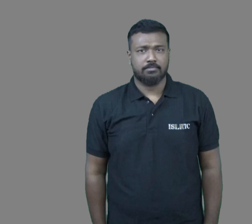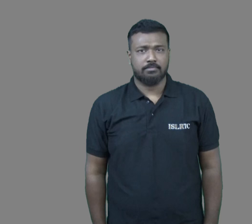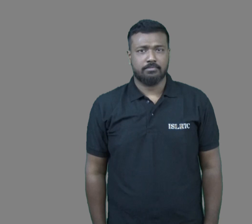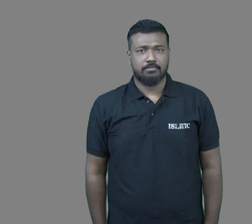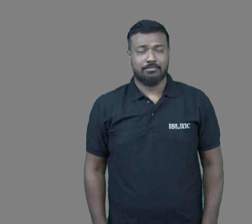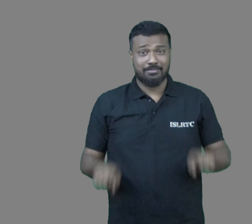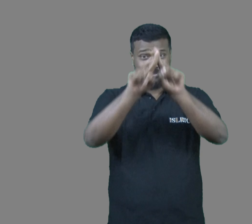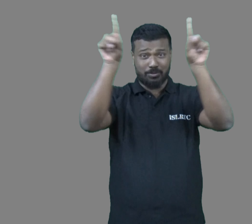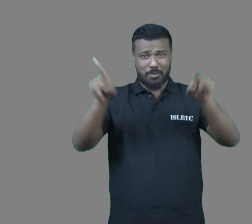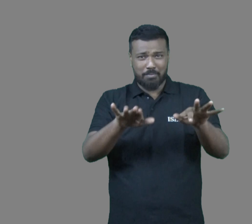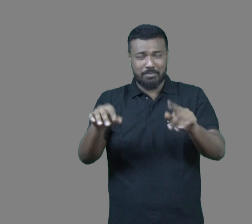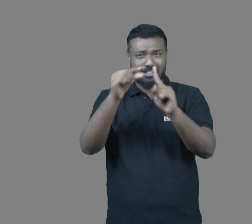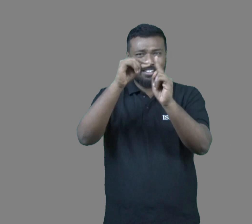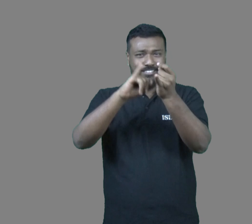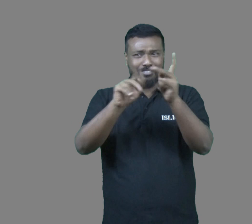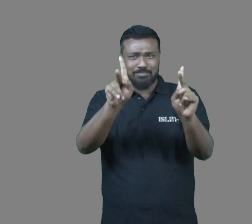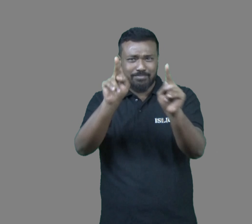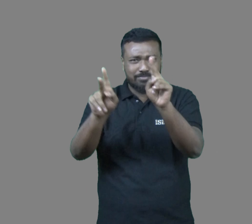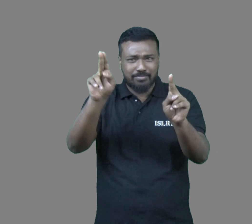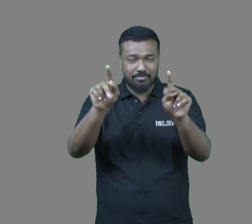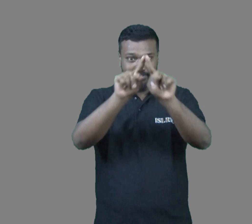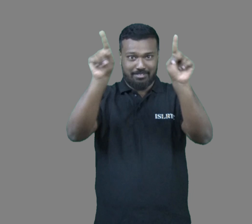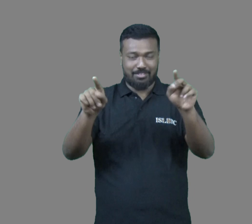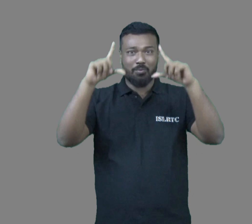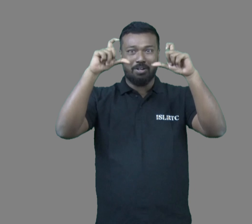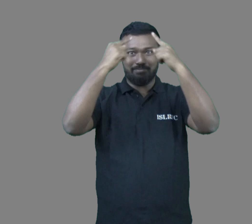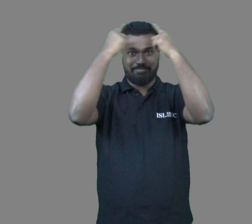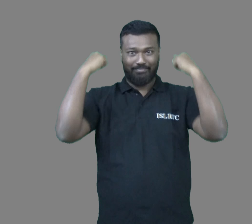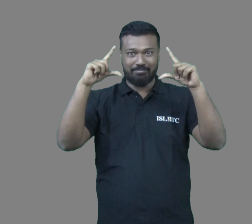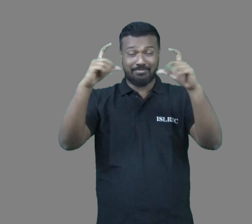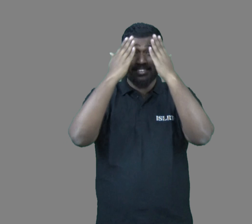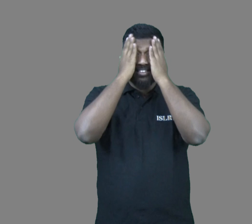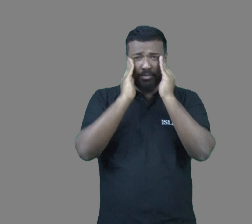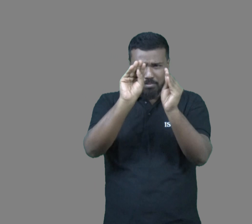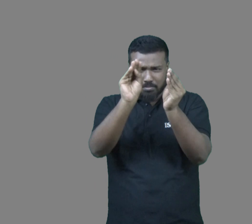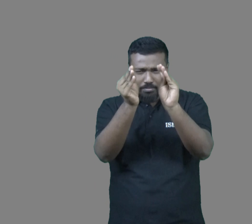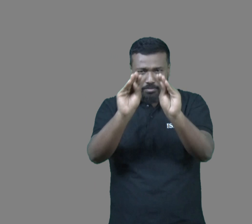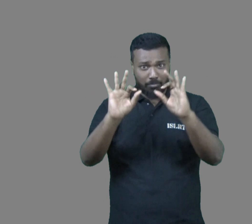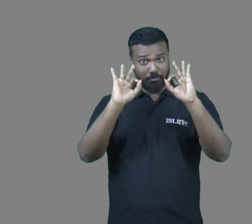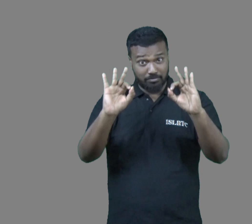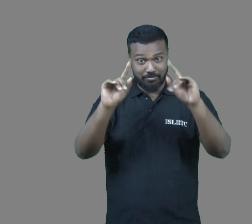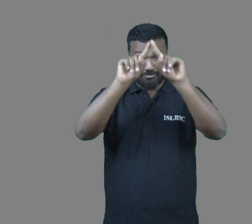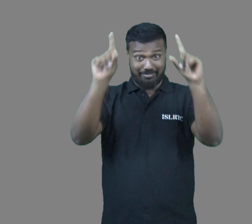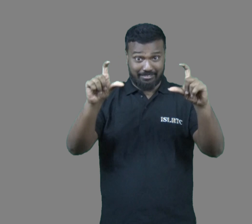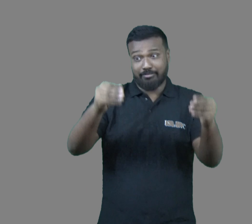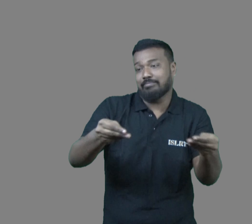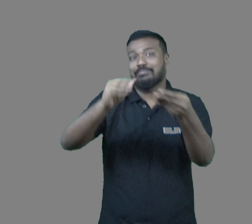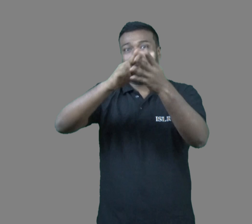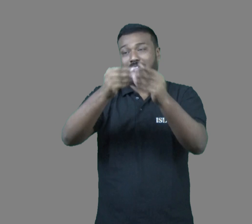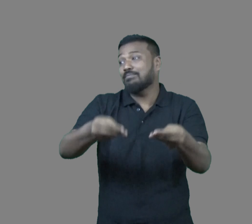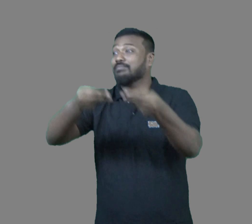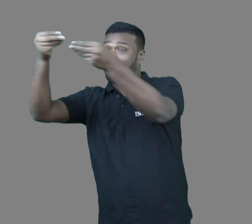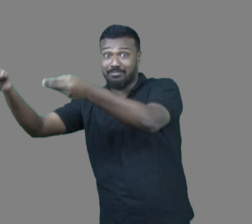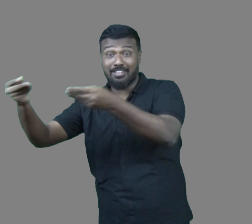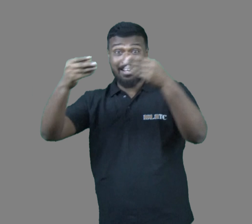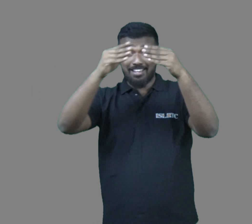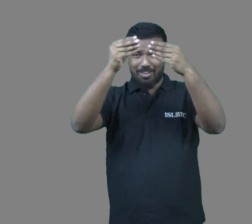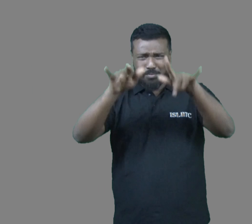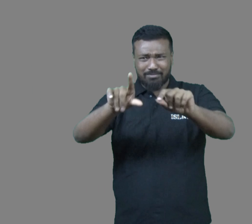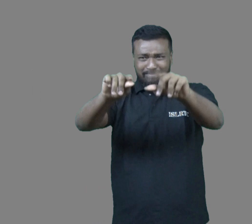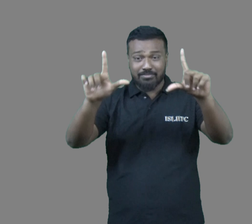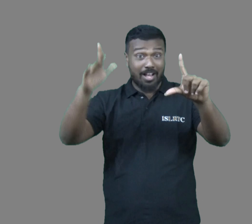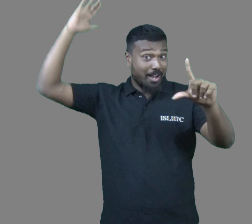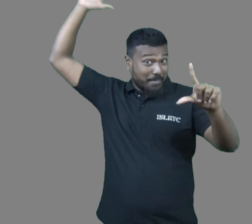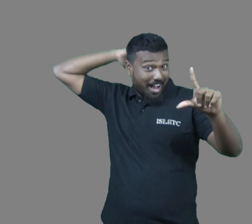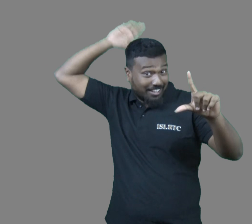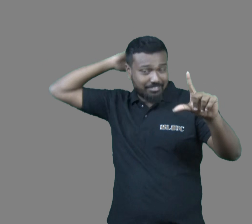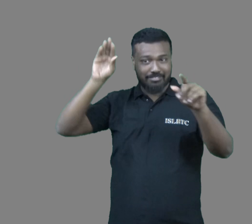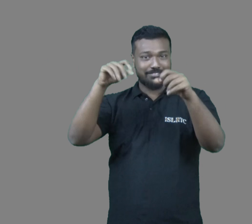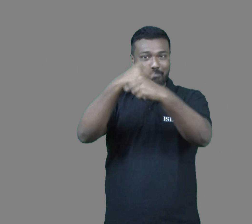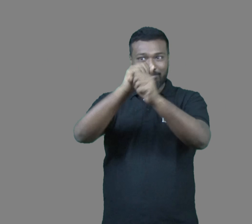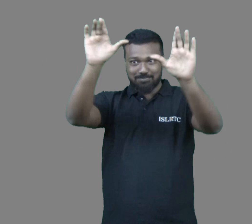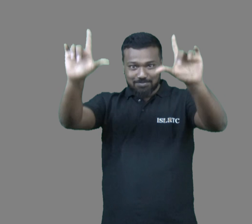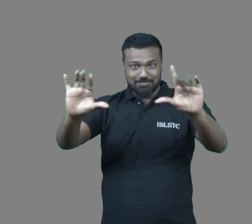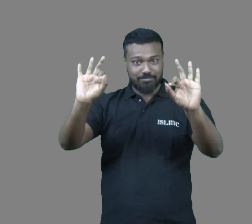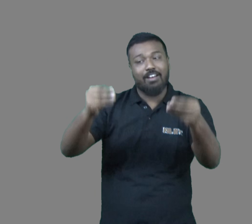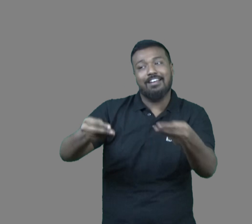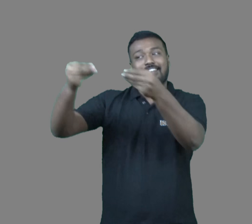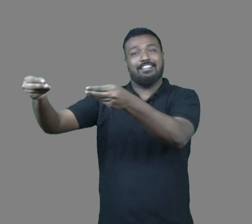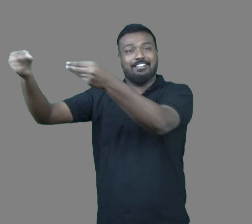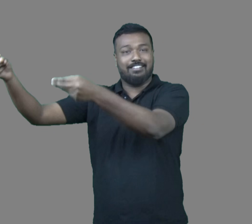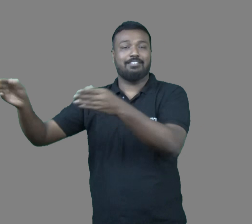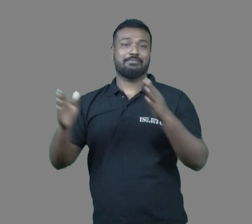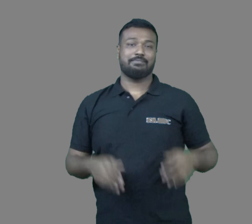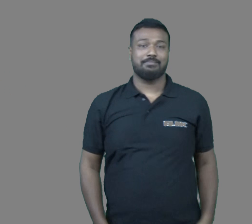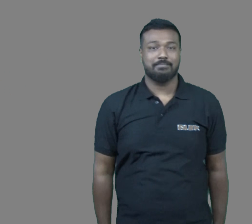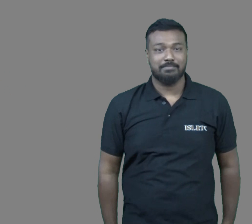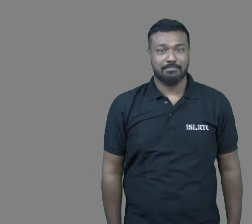Exporting Graphics